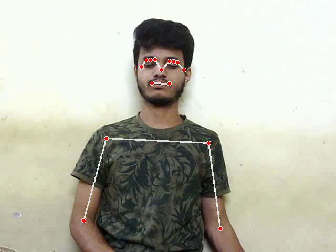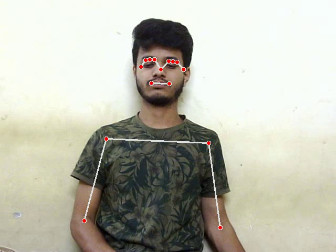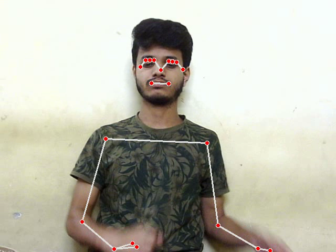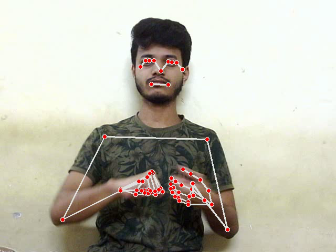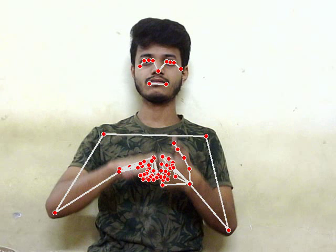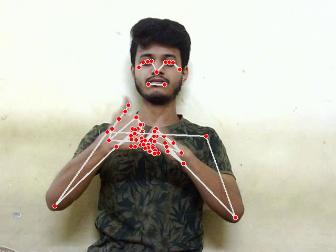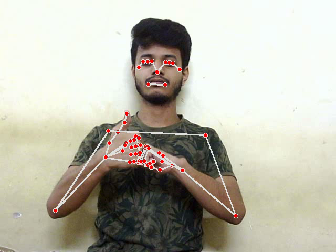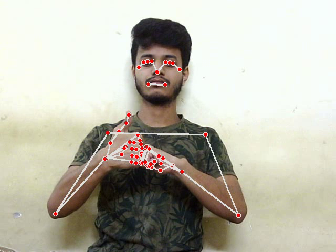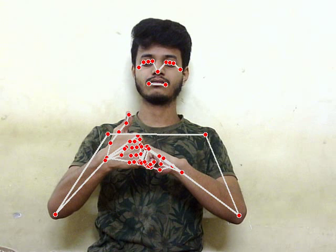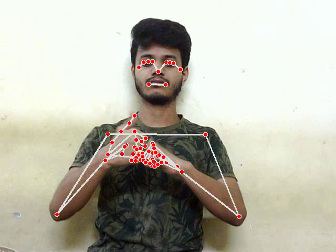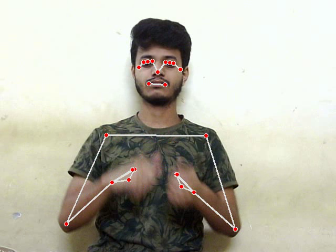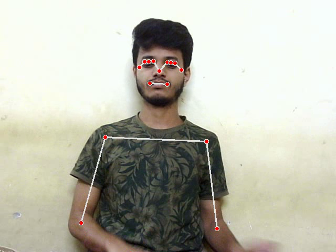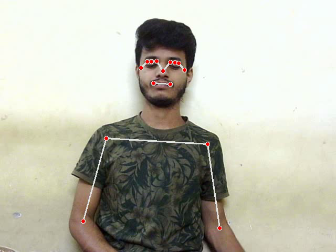how